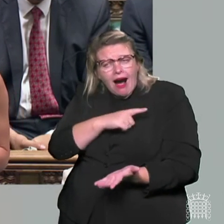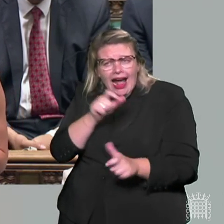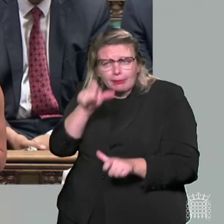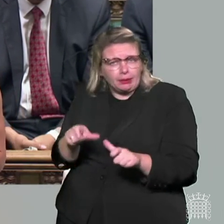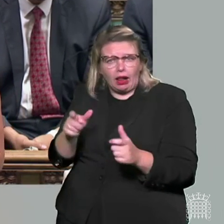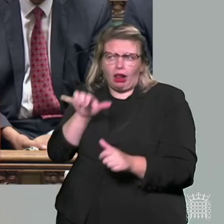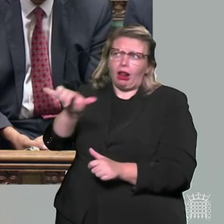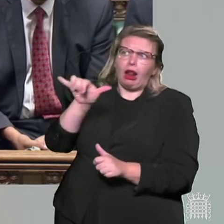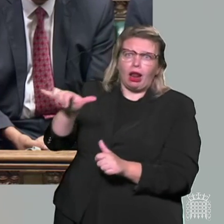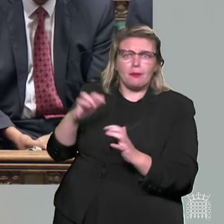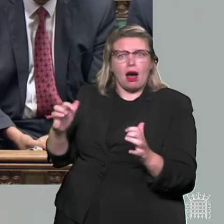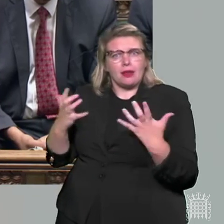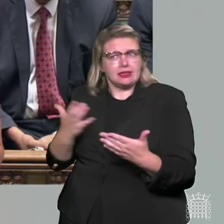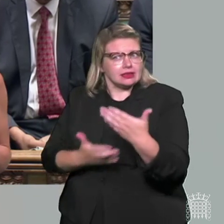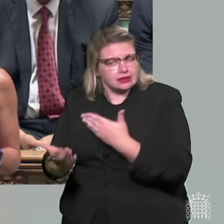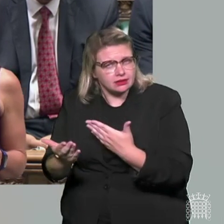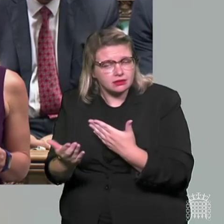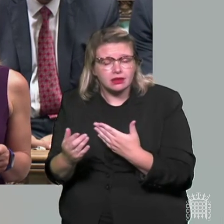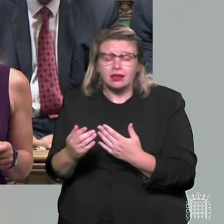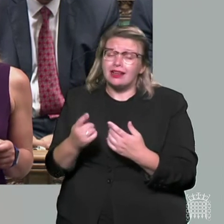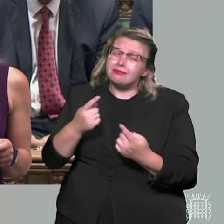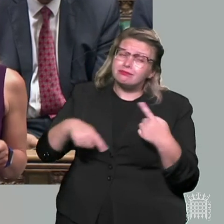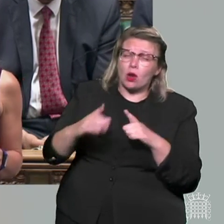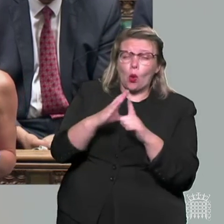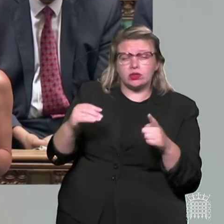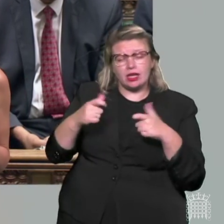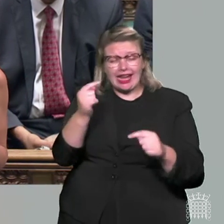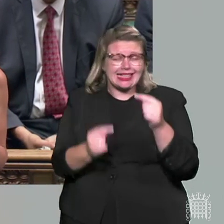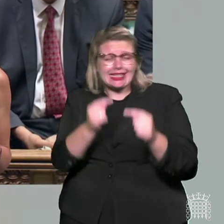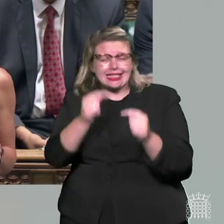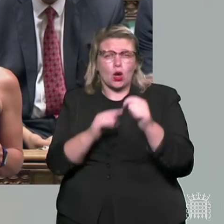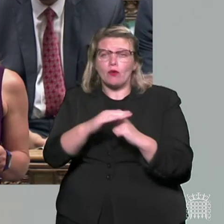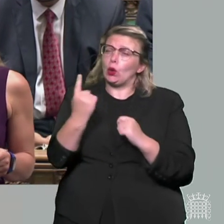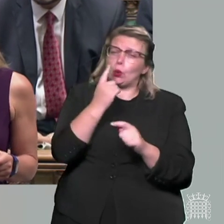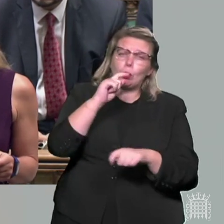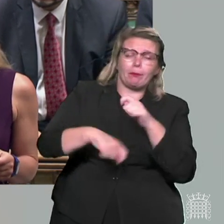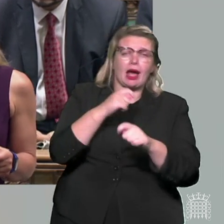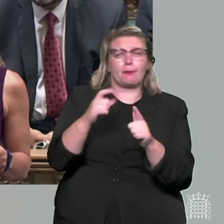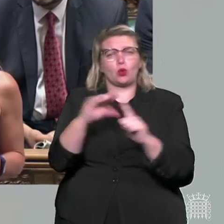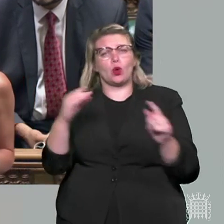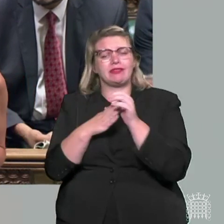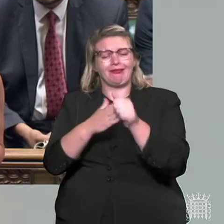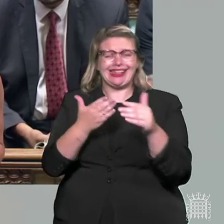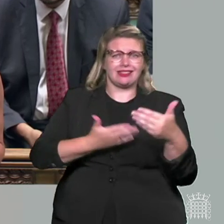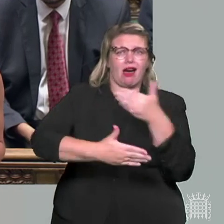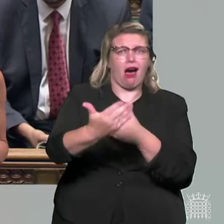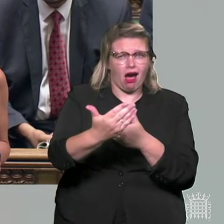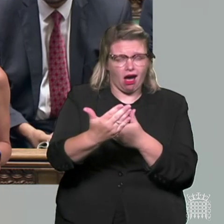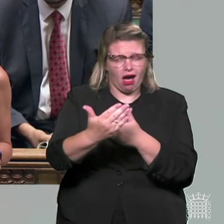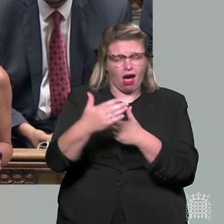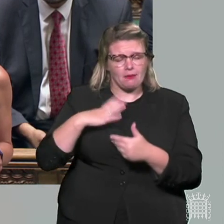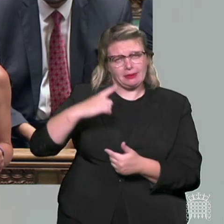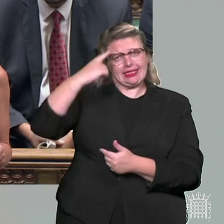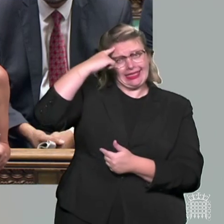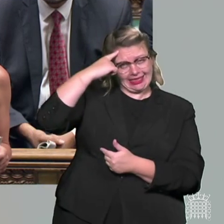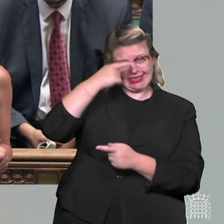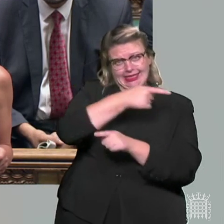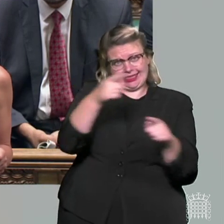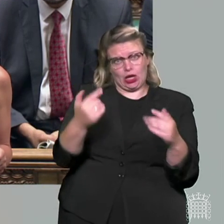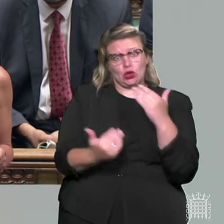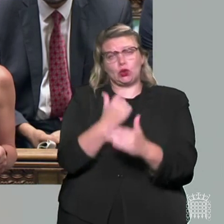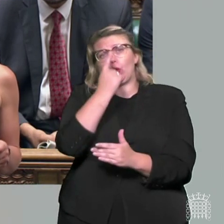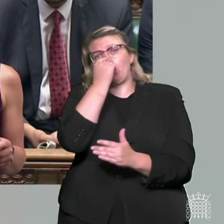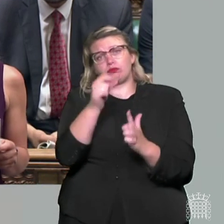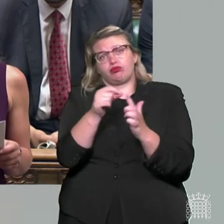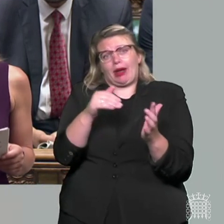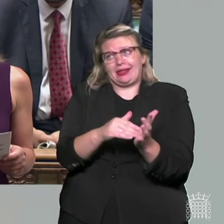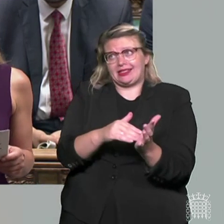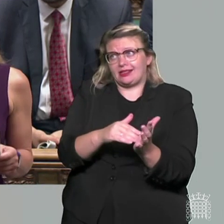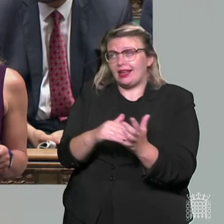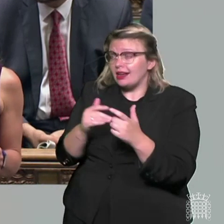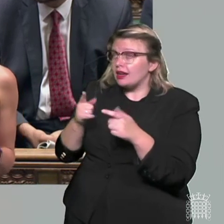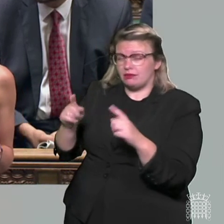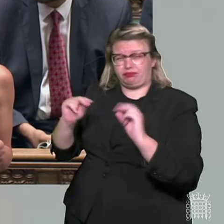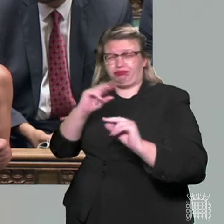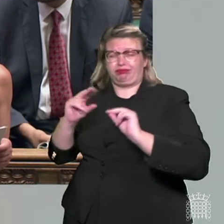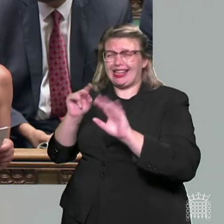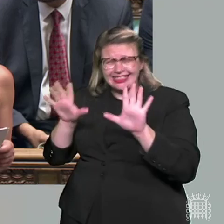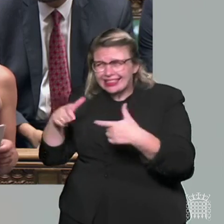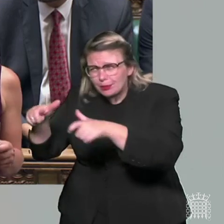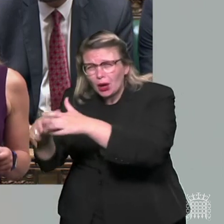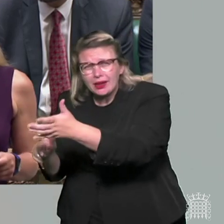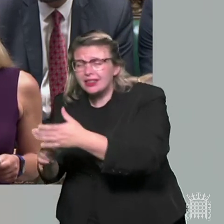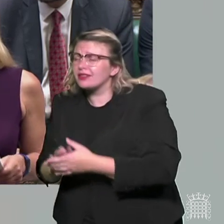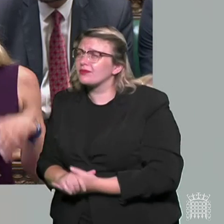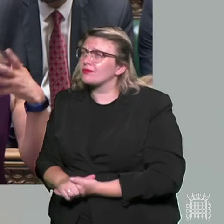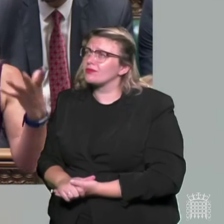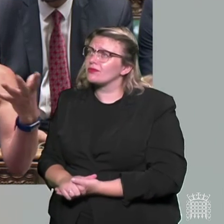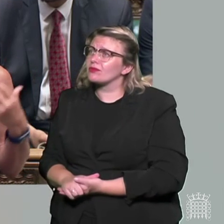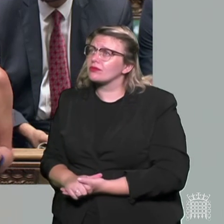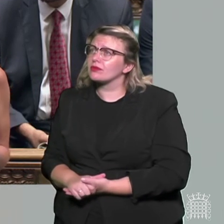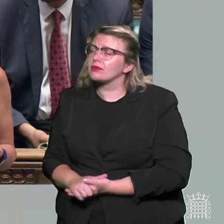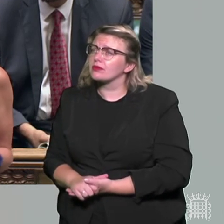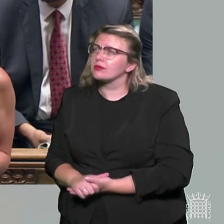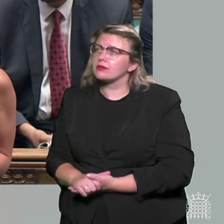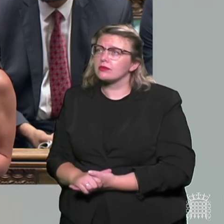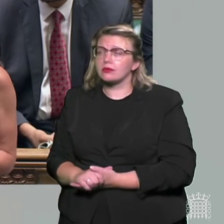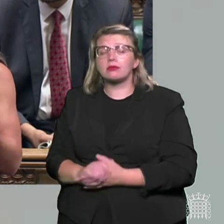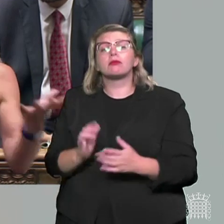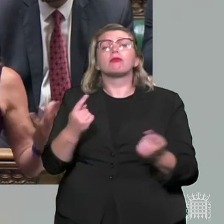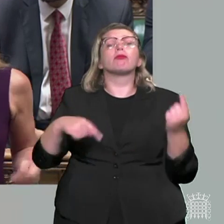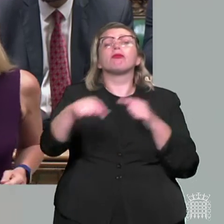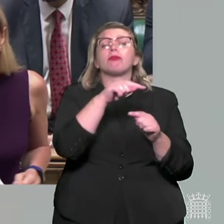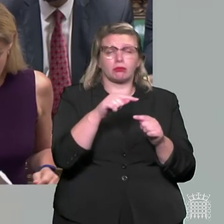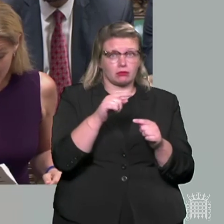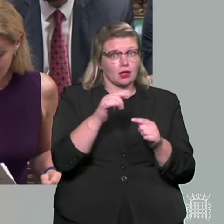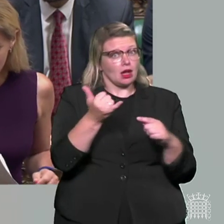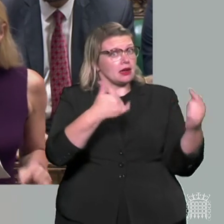As the unedifying fight for his job continues, if those who are vying to replace him were to draw on his wise counsel—and why wouldn’t they?—what advice would